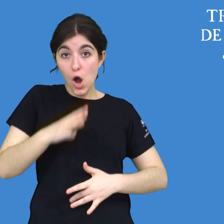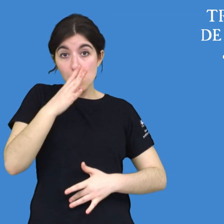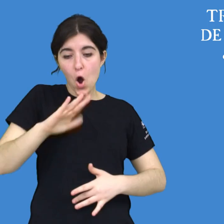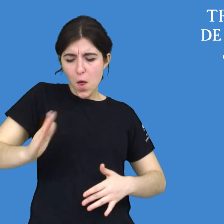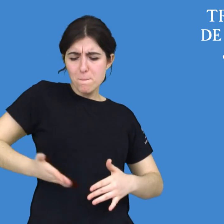motivo